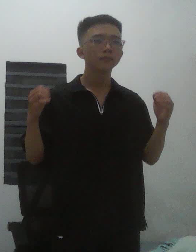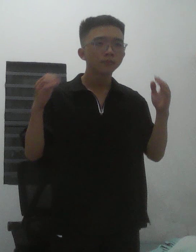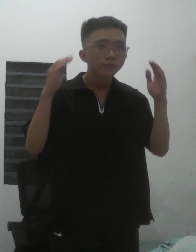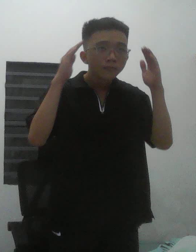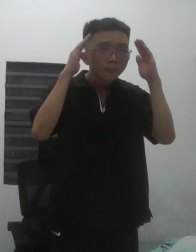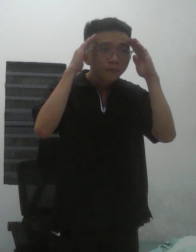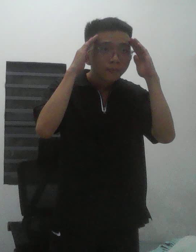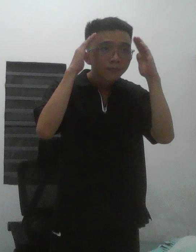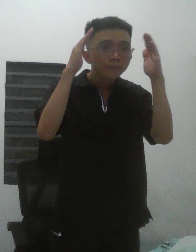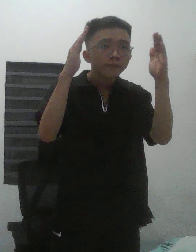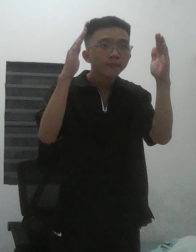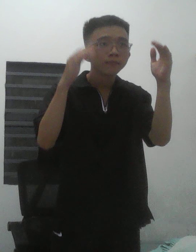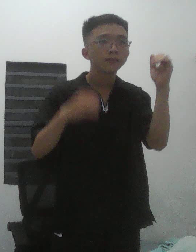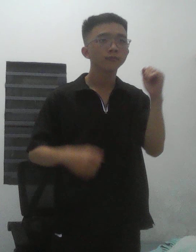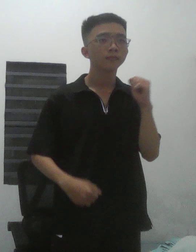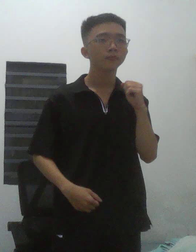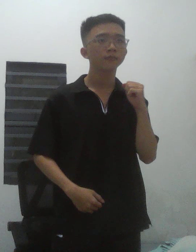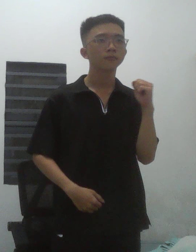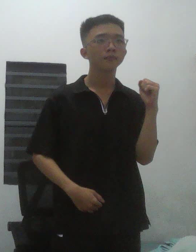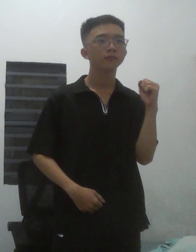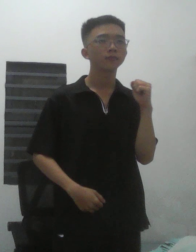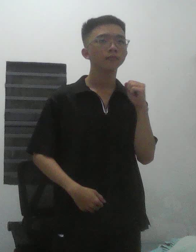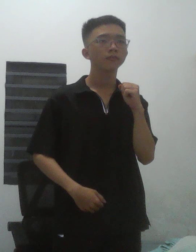khong quan tam